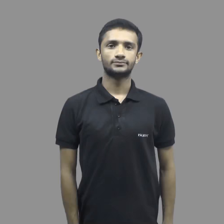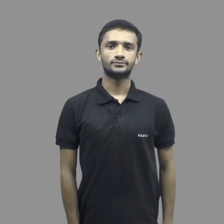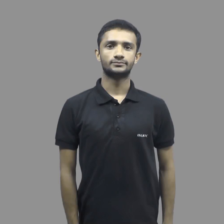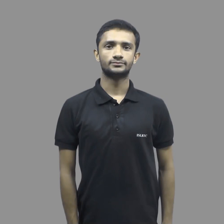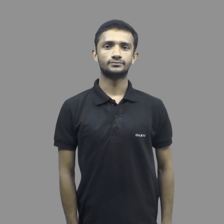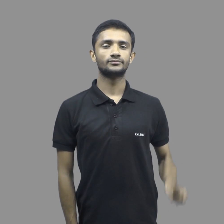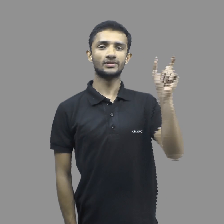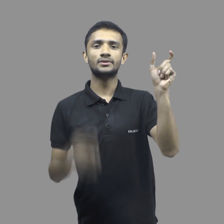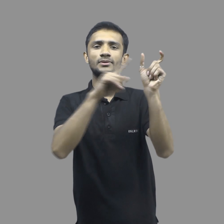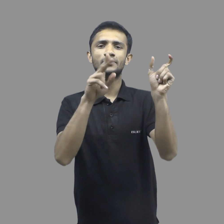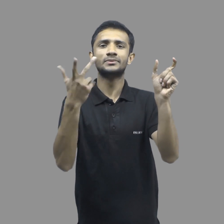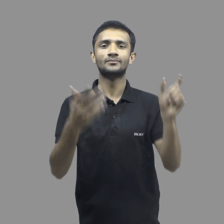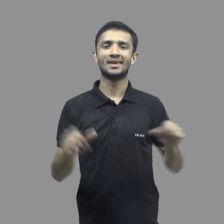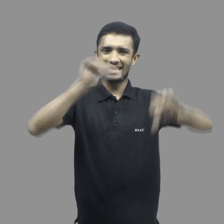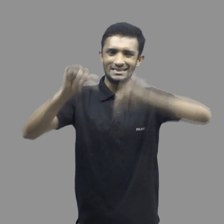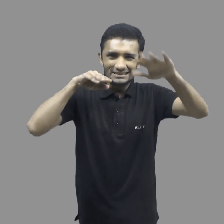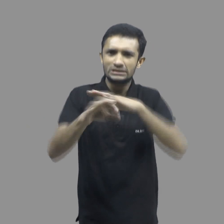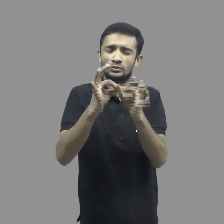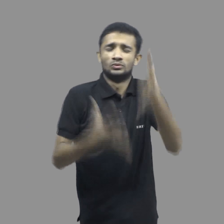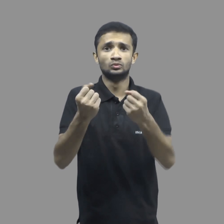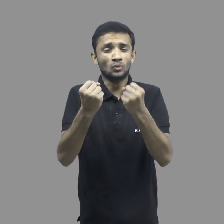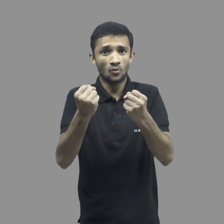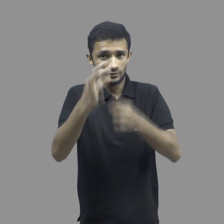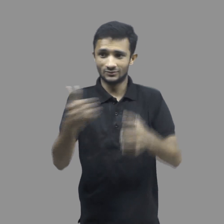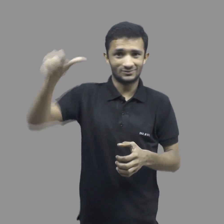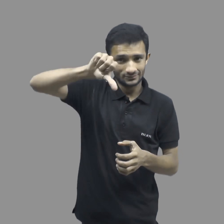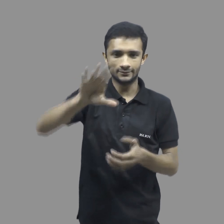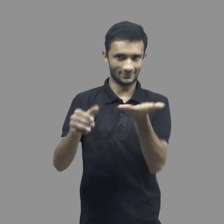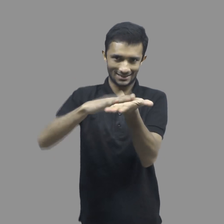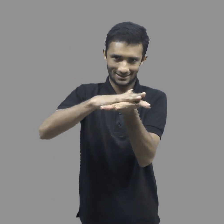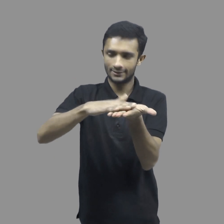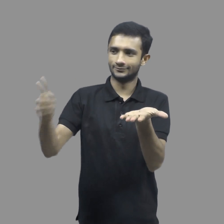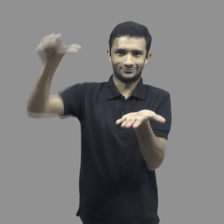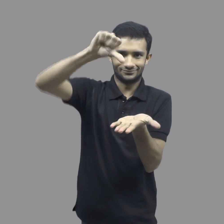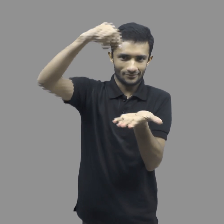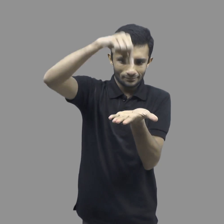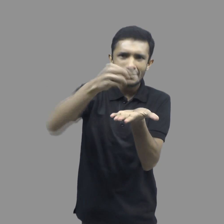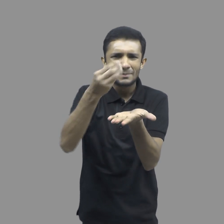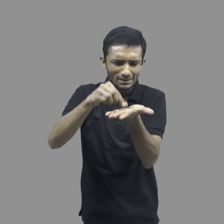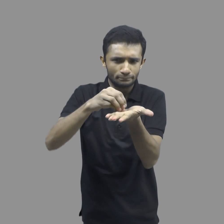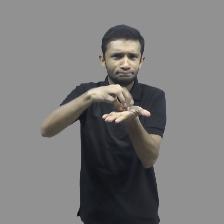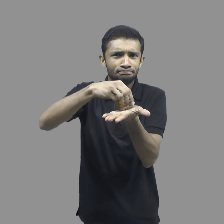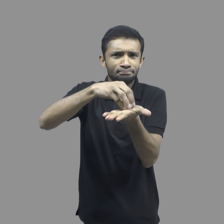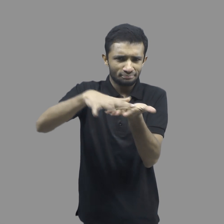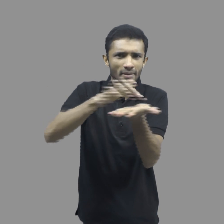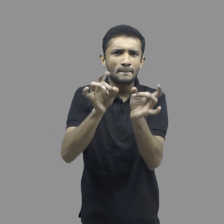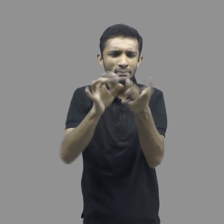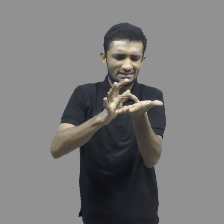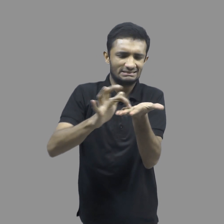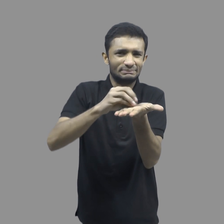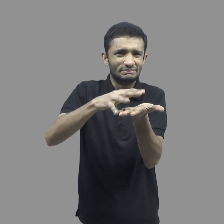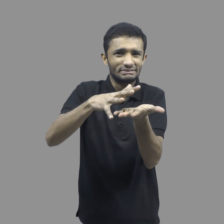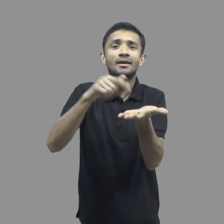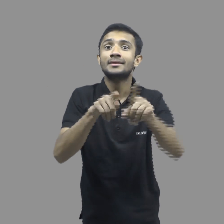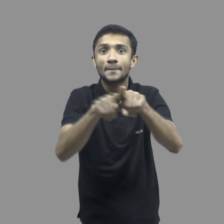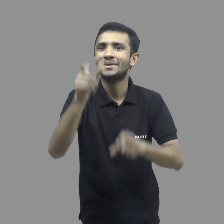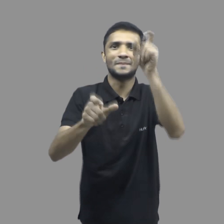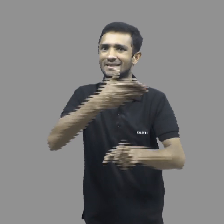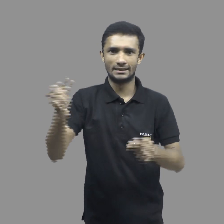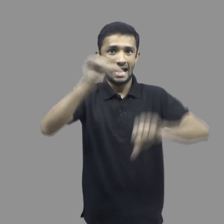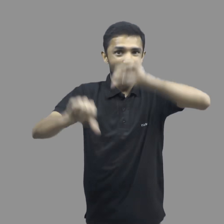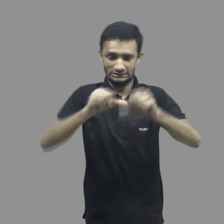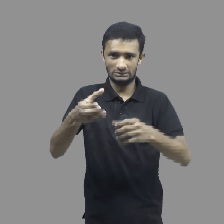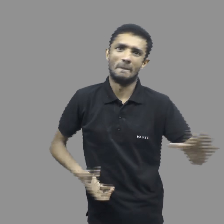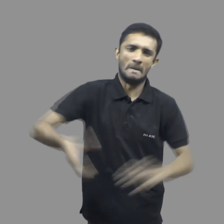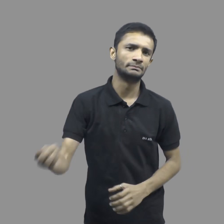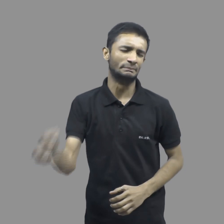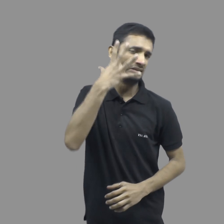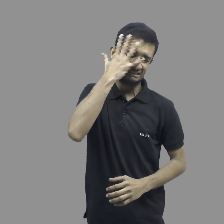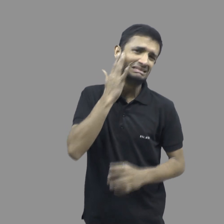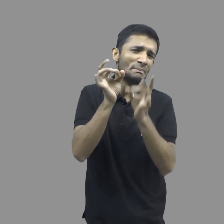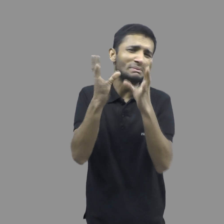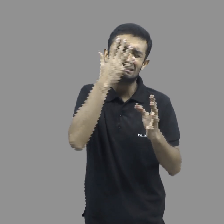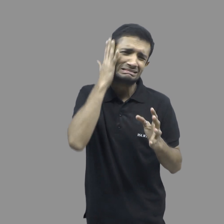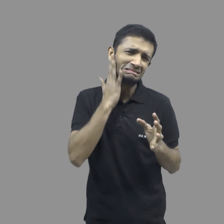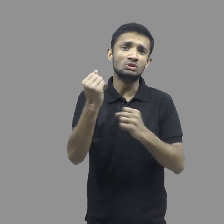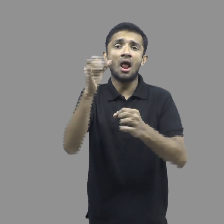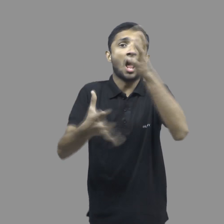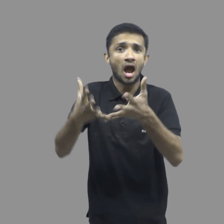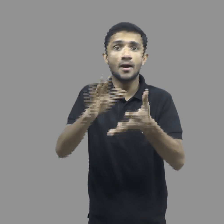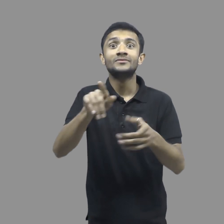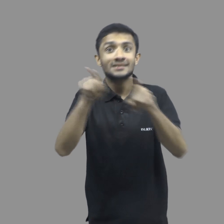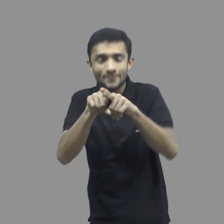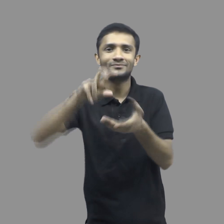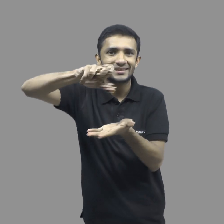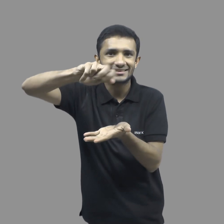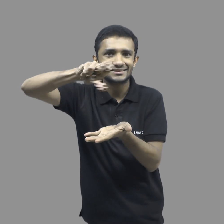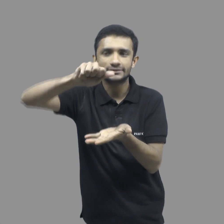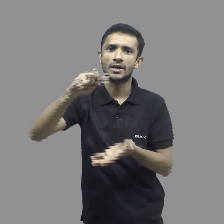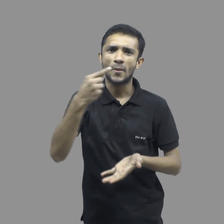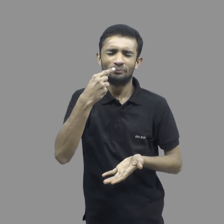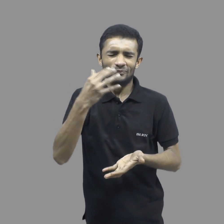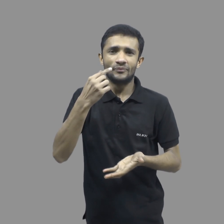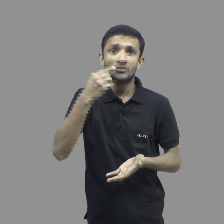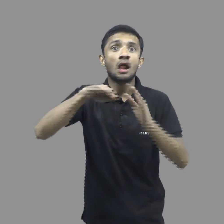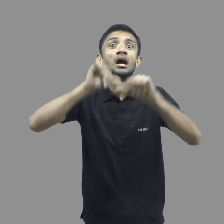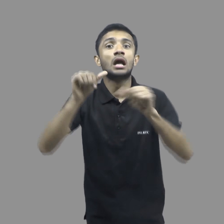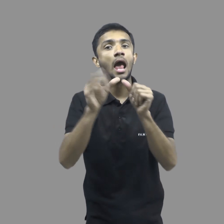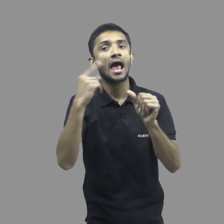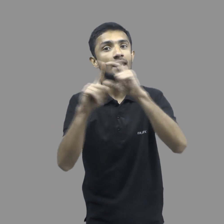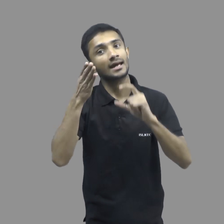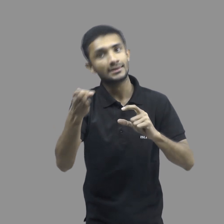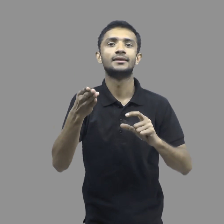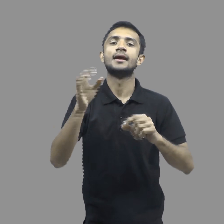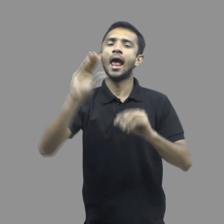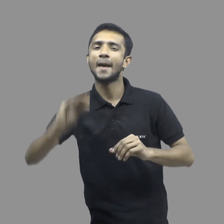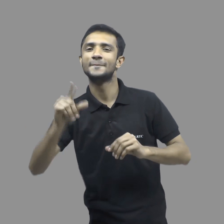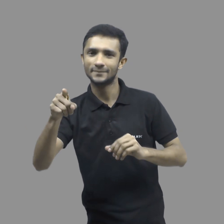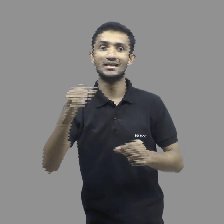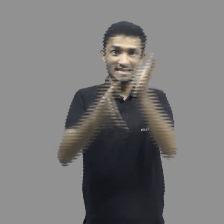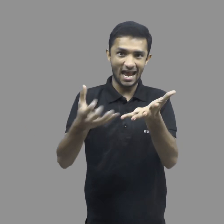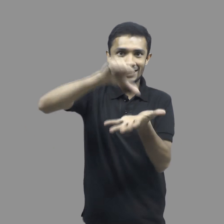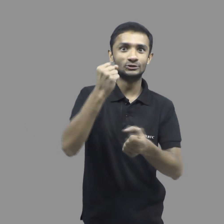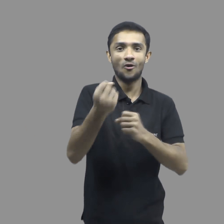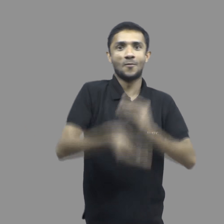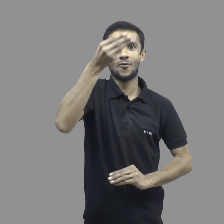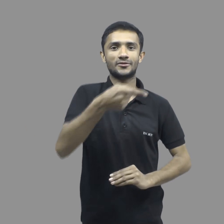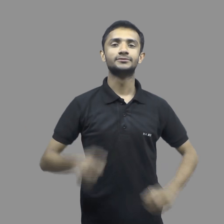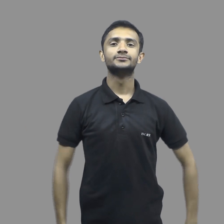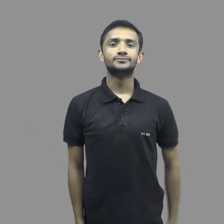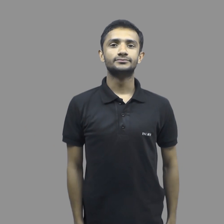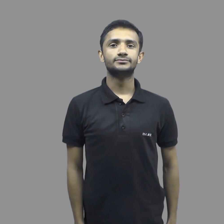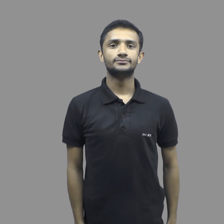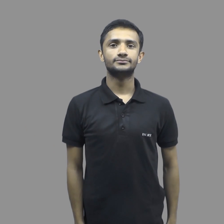Acid